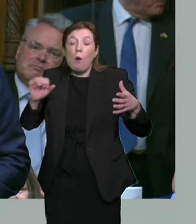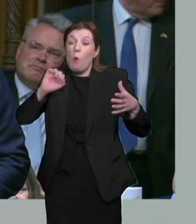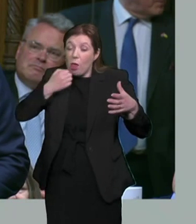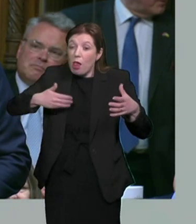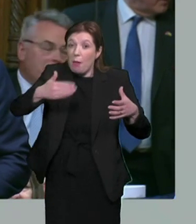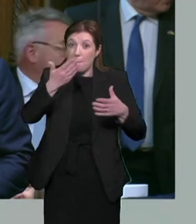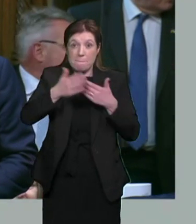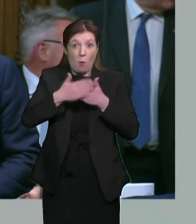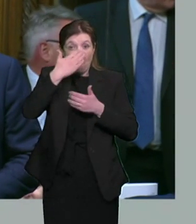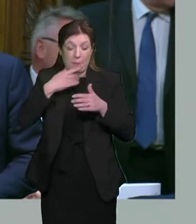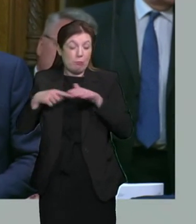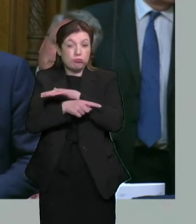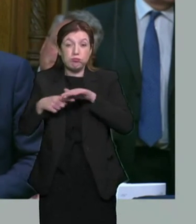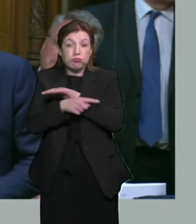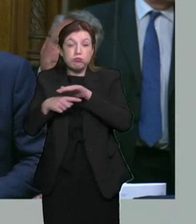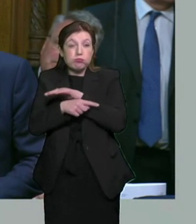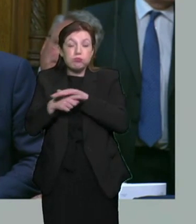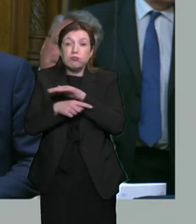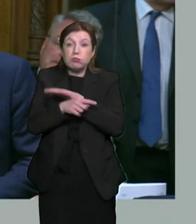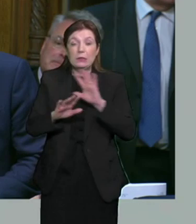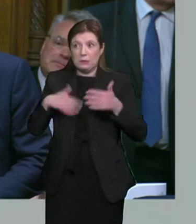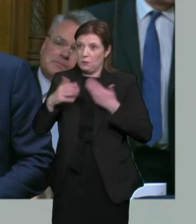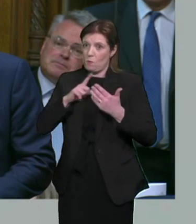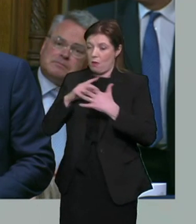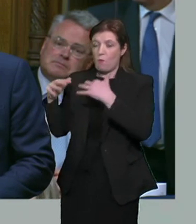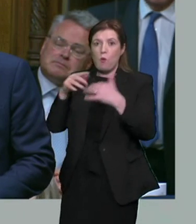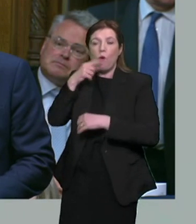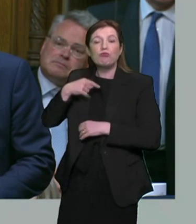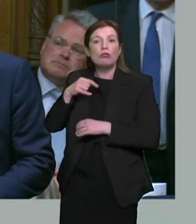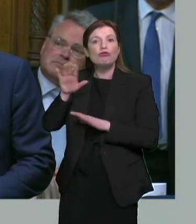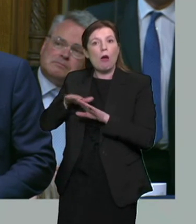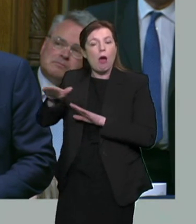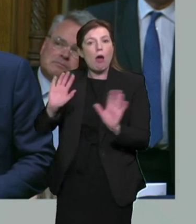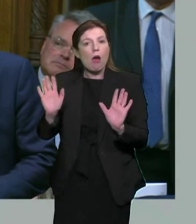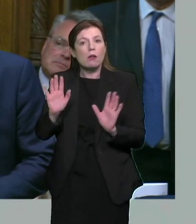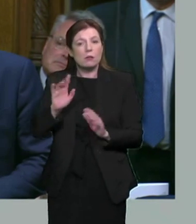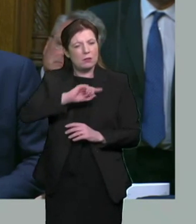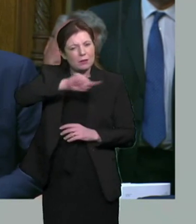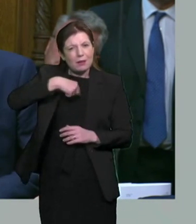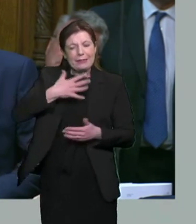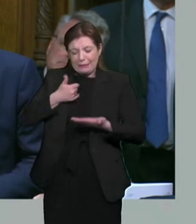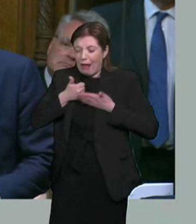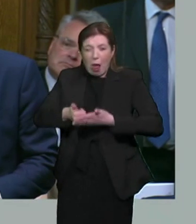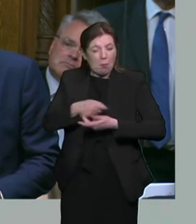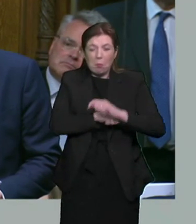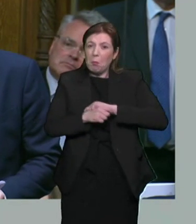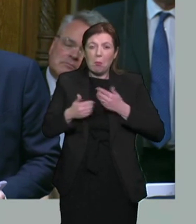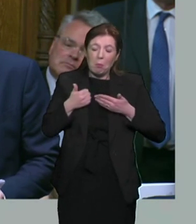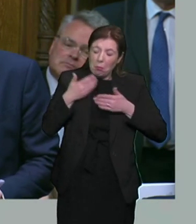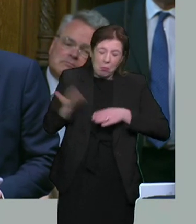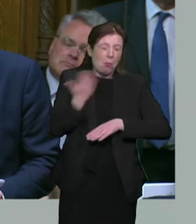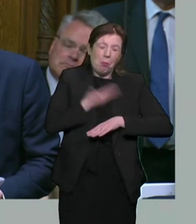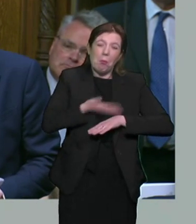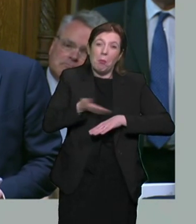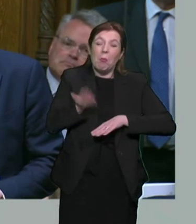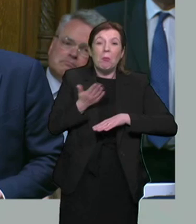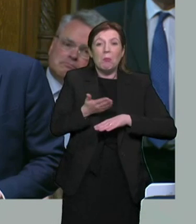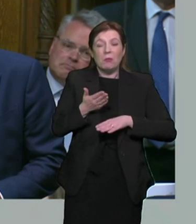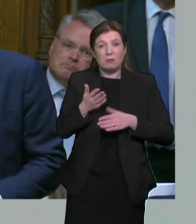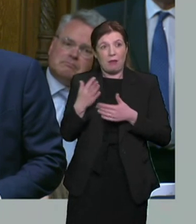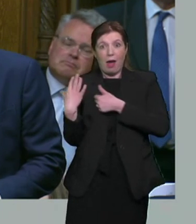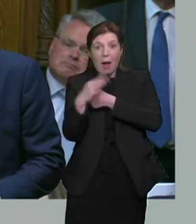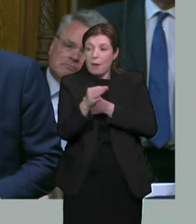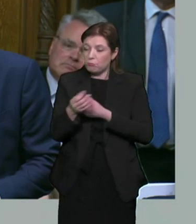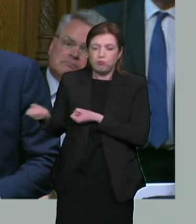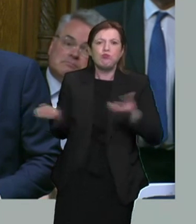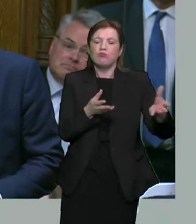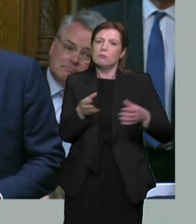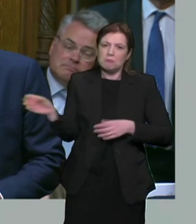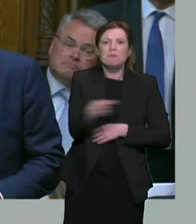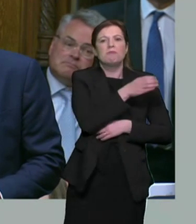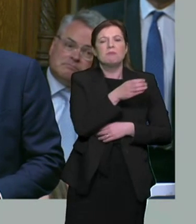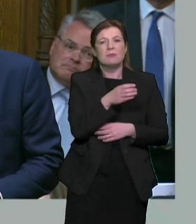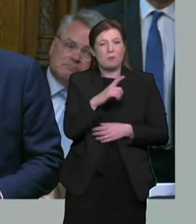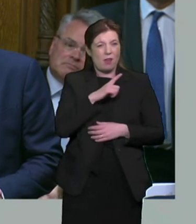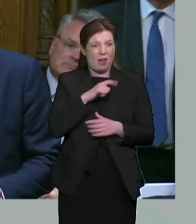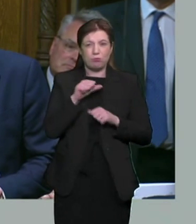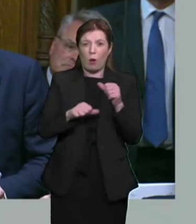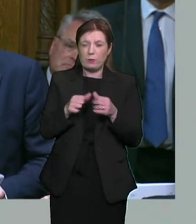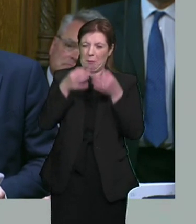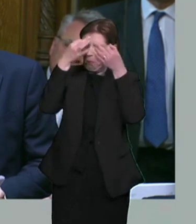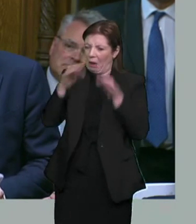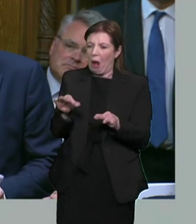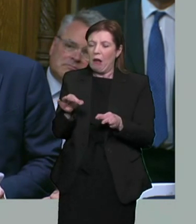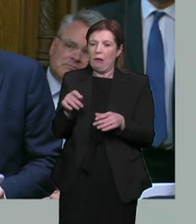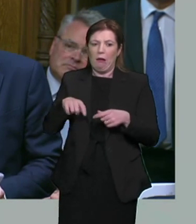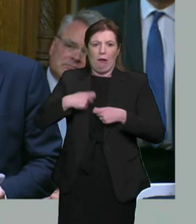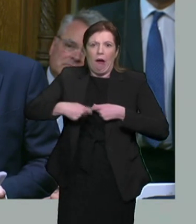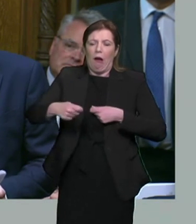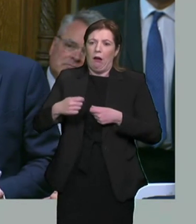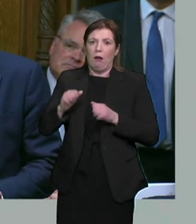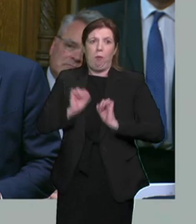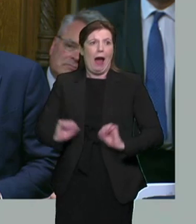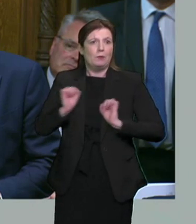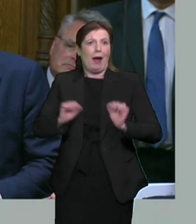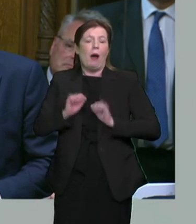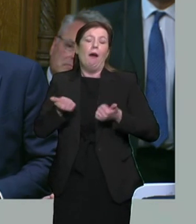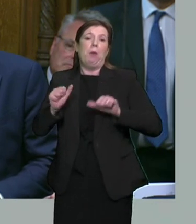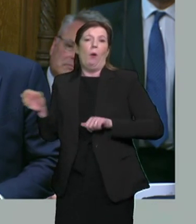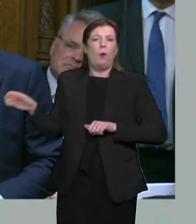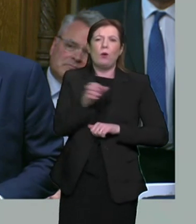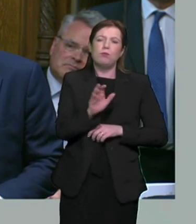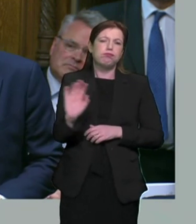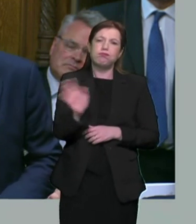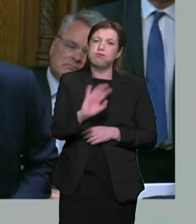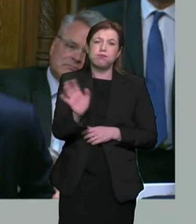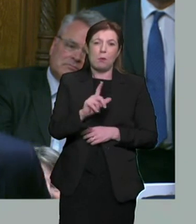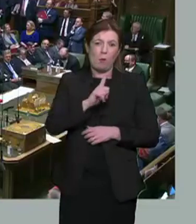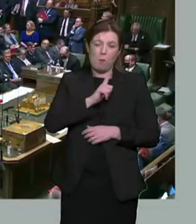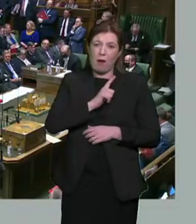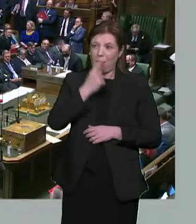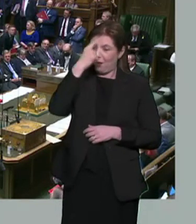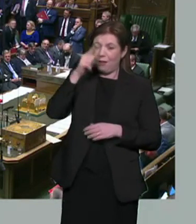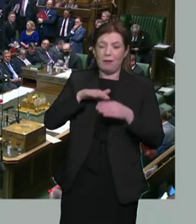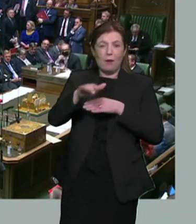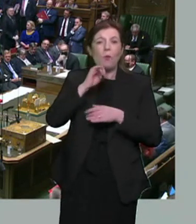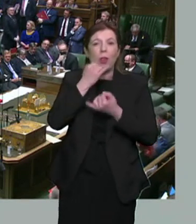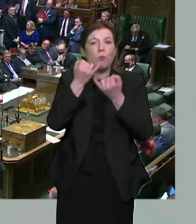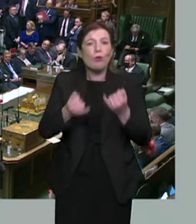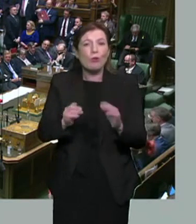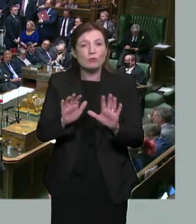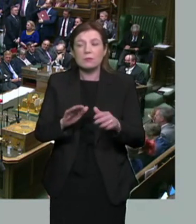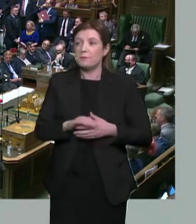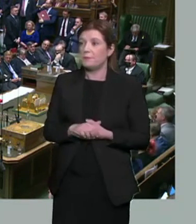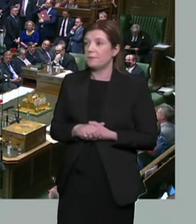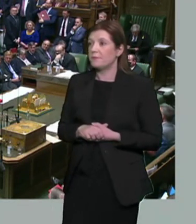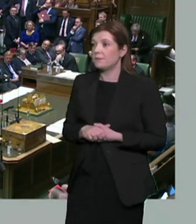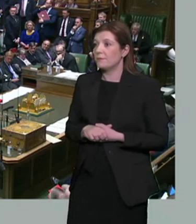Does the Prime Minister agree that our response must still move much faster, with a shift to processing applications in the UK and cutting the red tape and bureaucracy, so we can match the scale of Europe’s worst humanitarian crisis since the second world war?